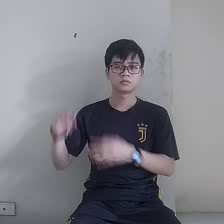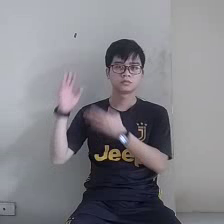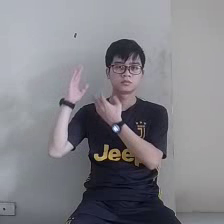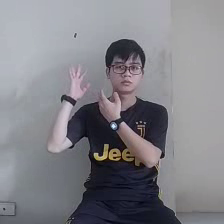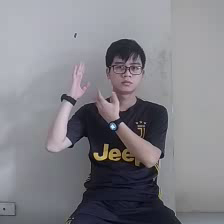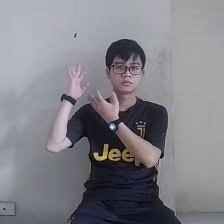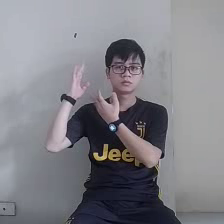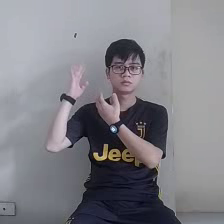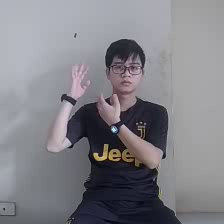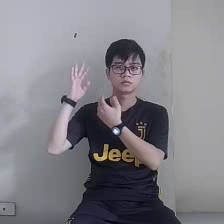Cho